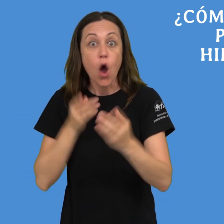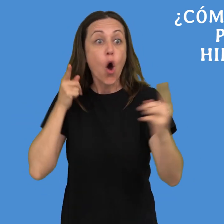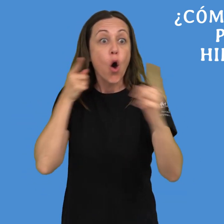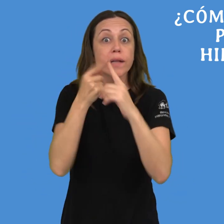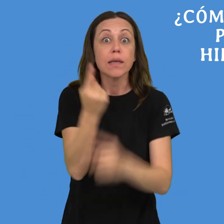objetivo